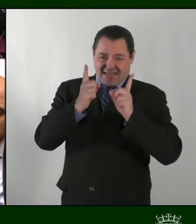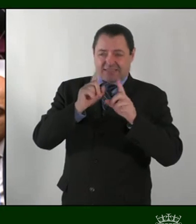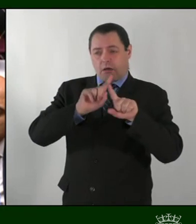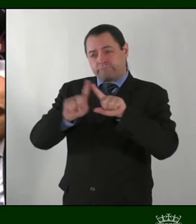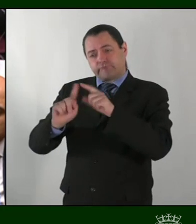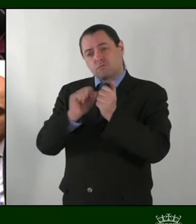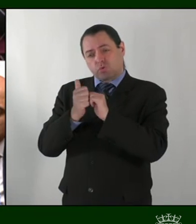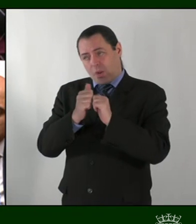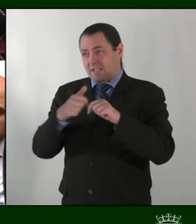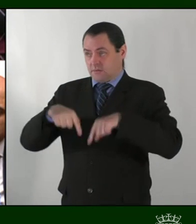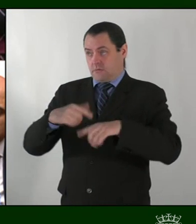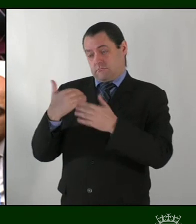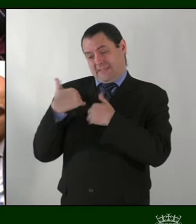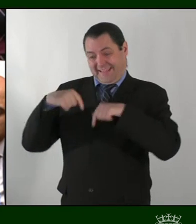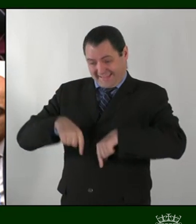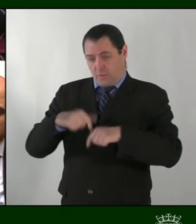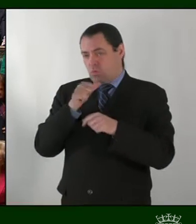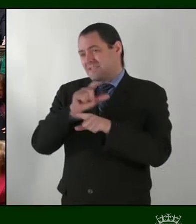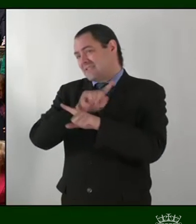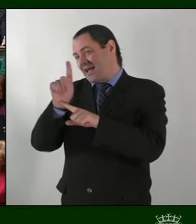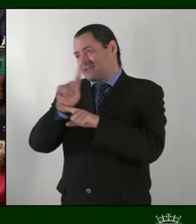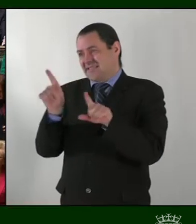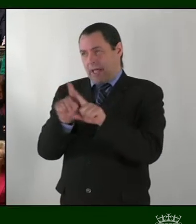In addition to my duties in this House, I shall hold further such meetings later today.